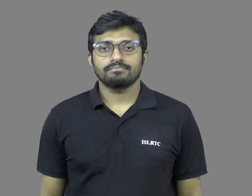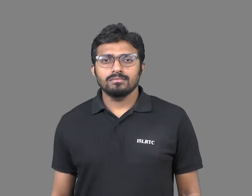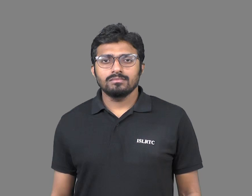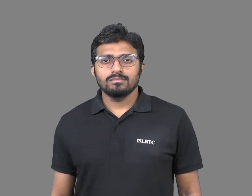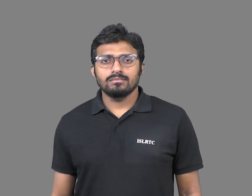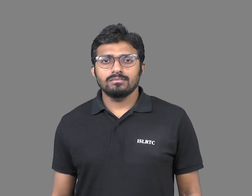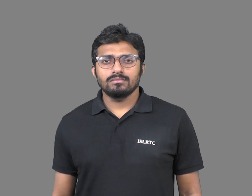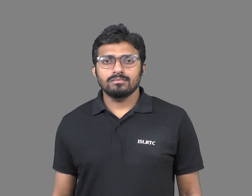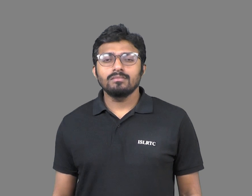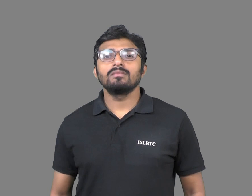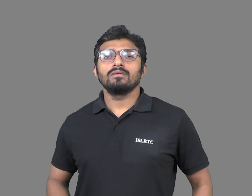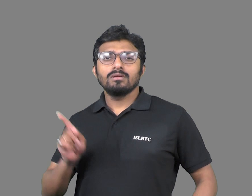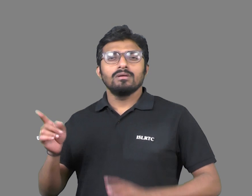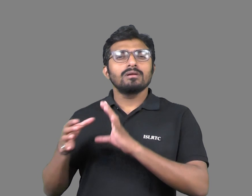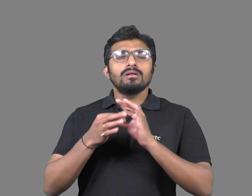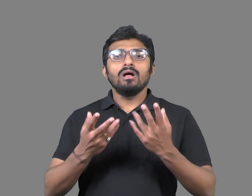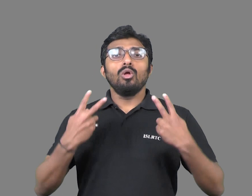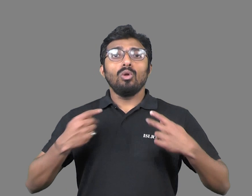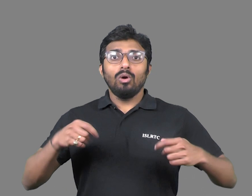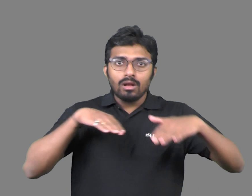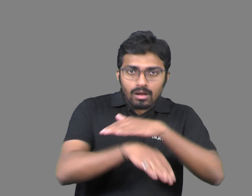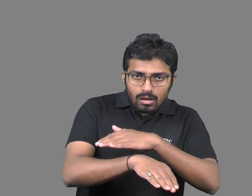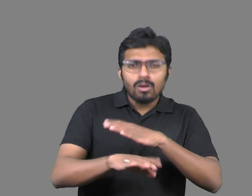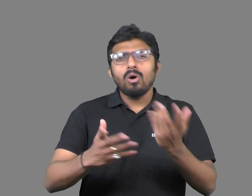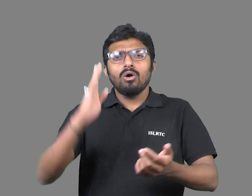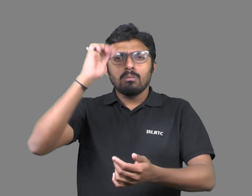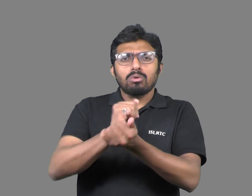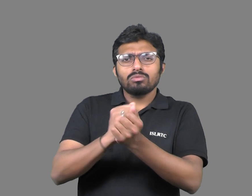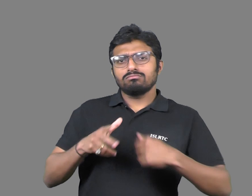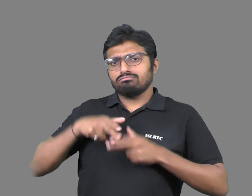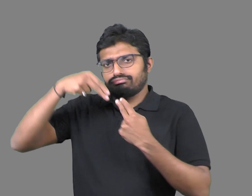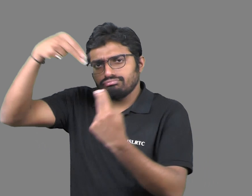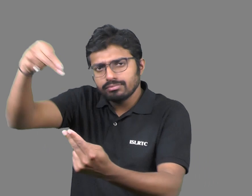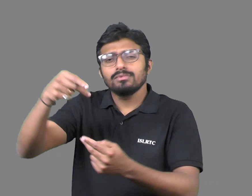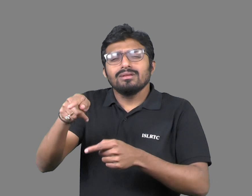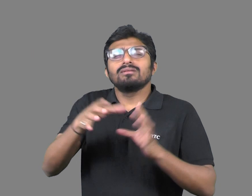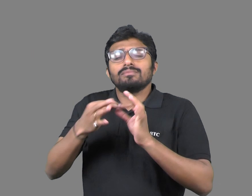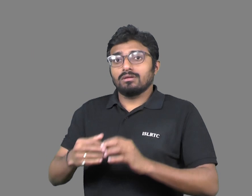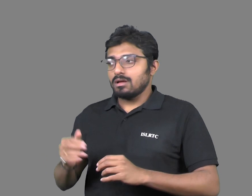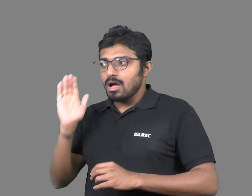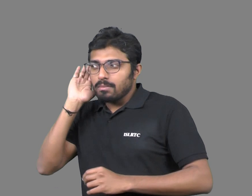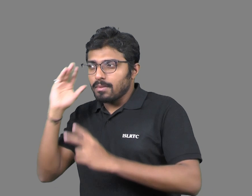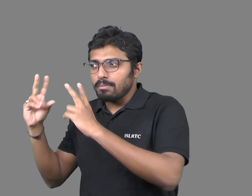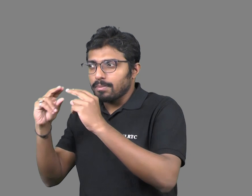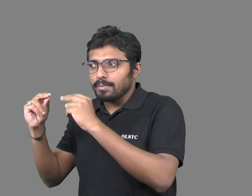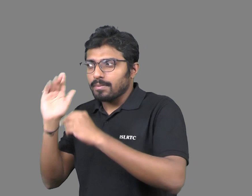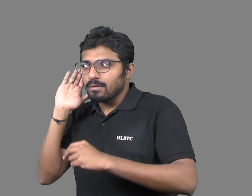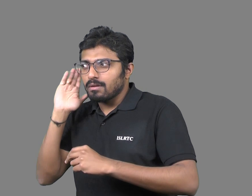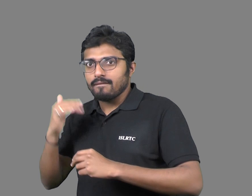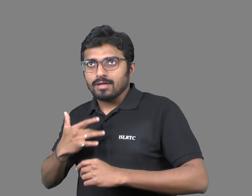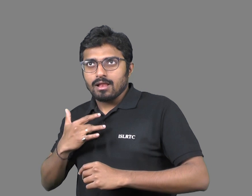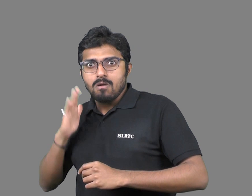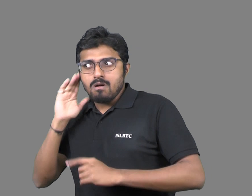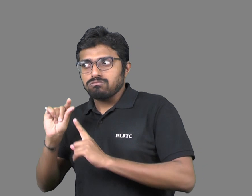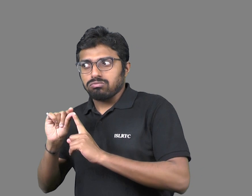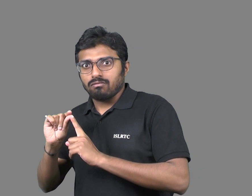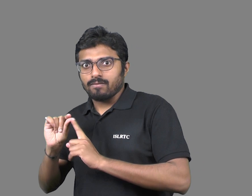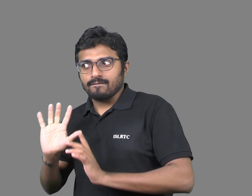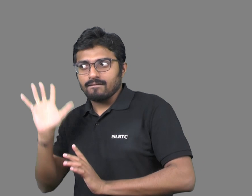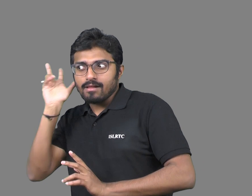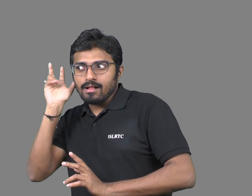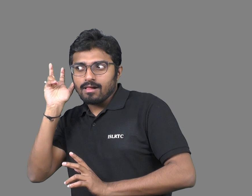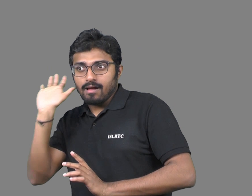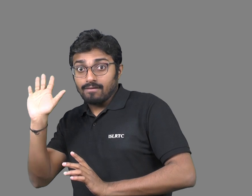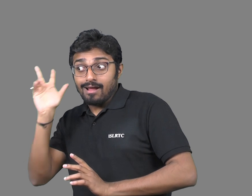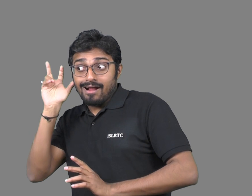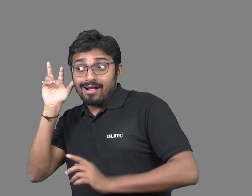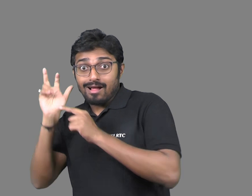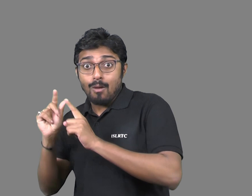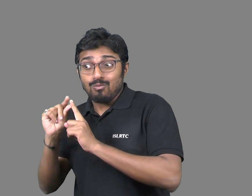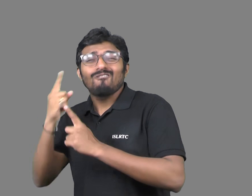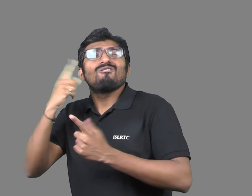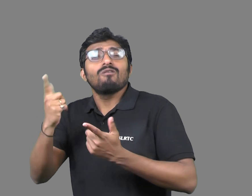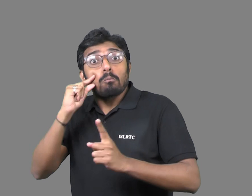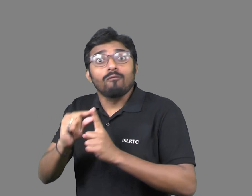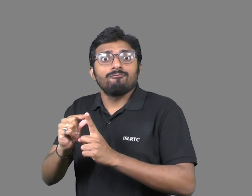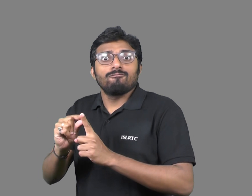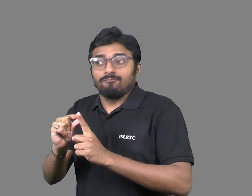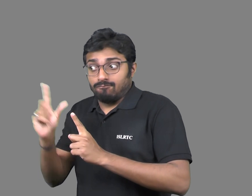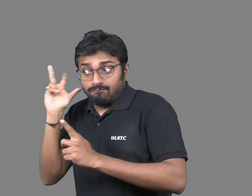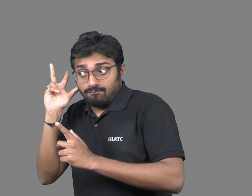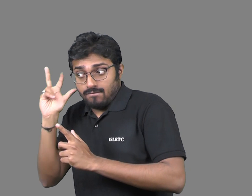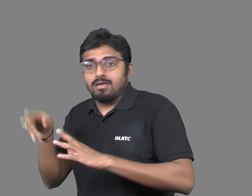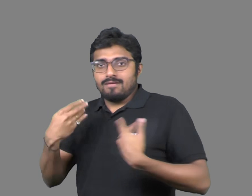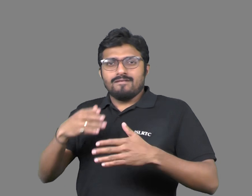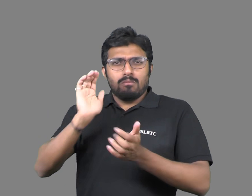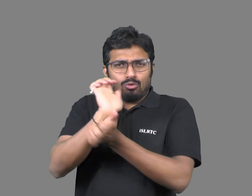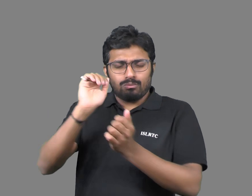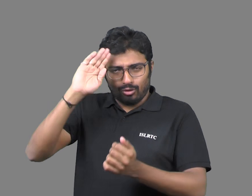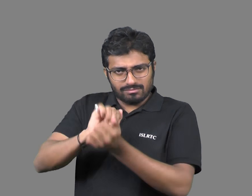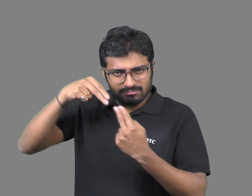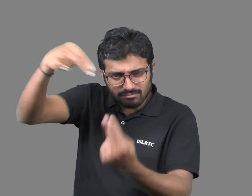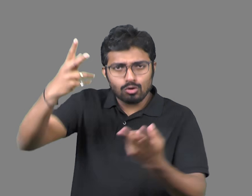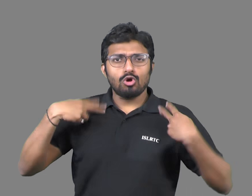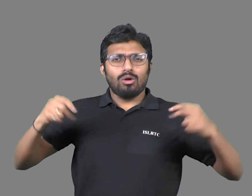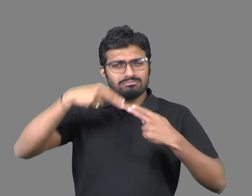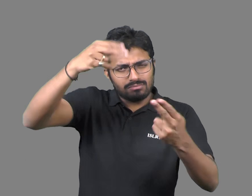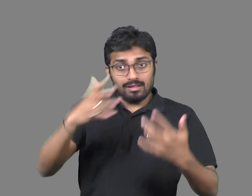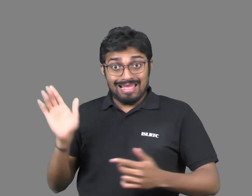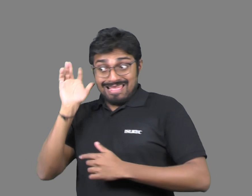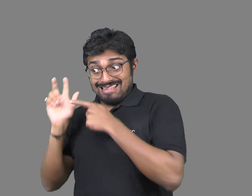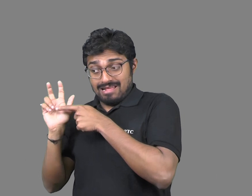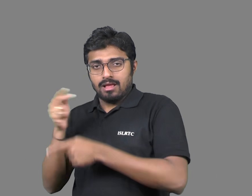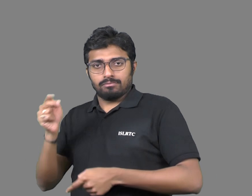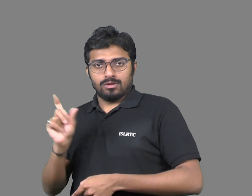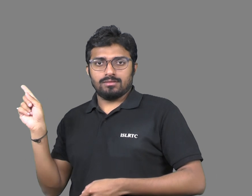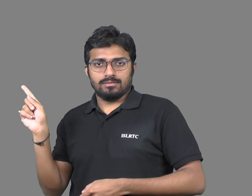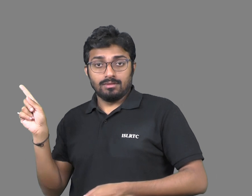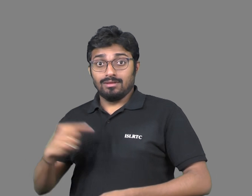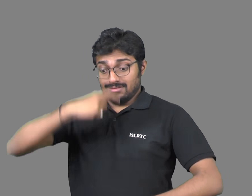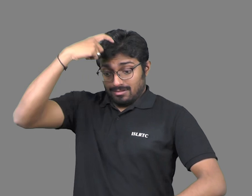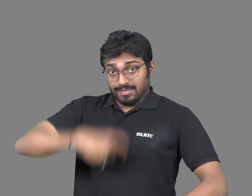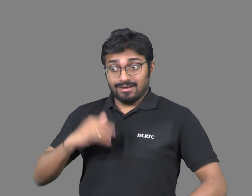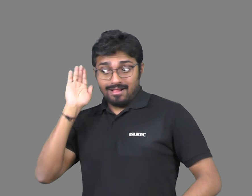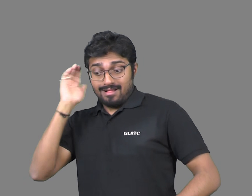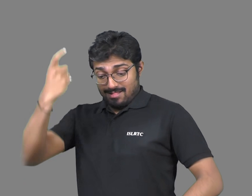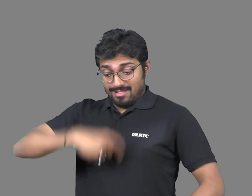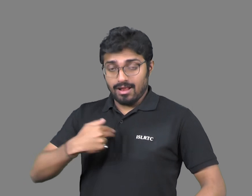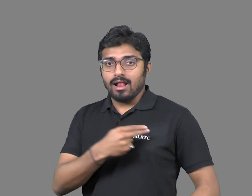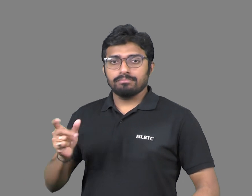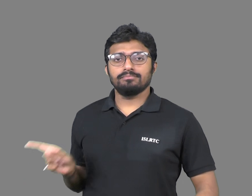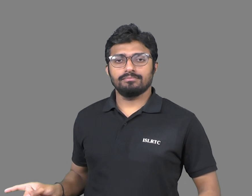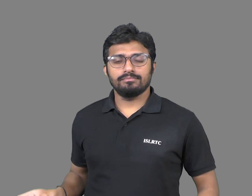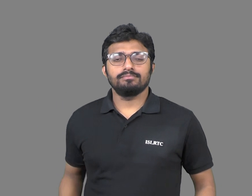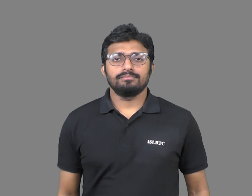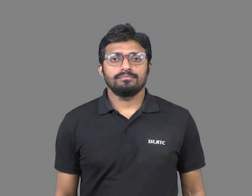Hearsay Hearsay Evidence